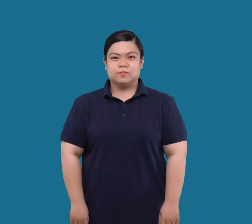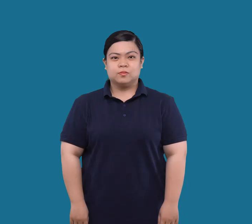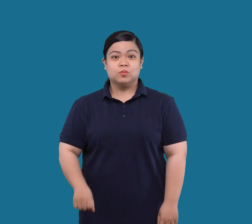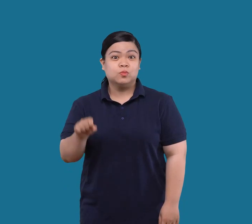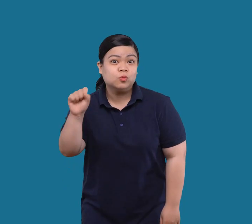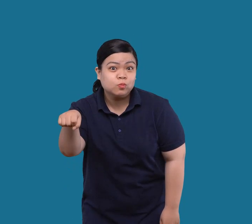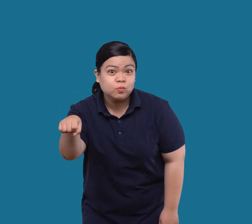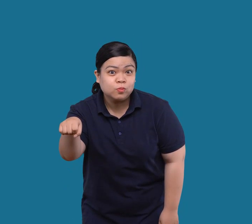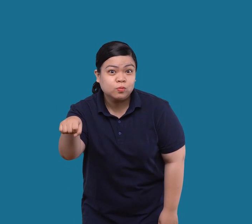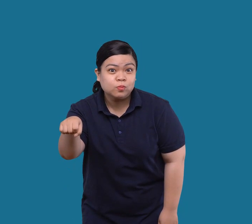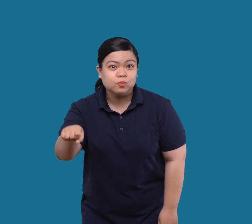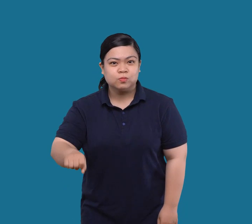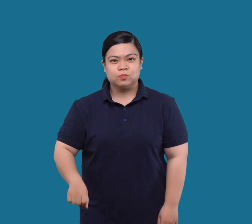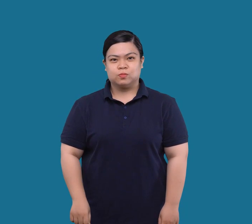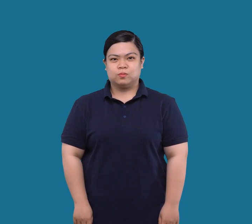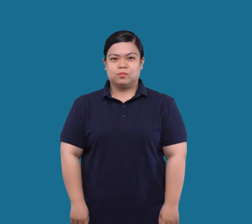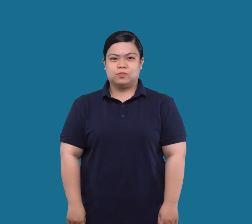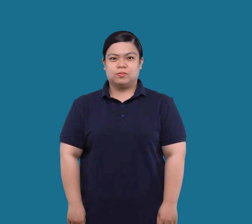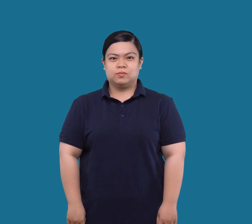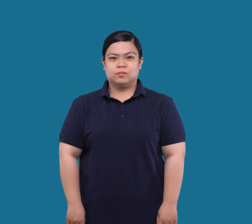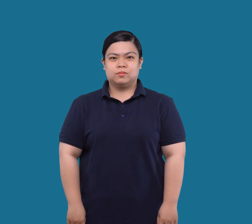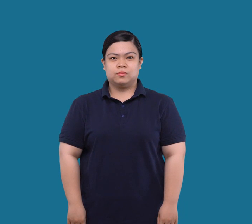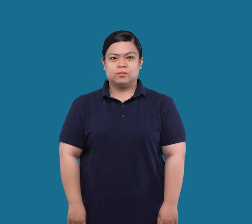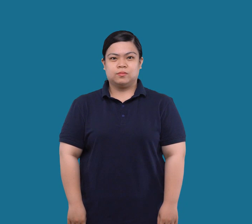đúng không?